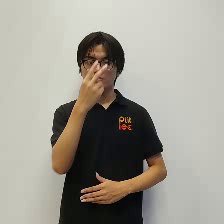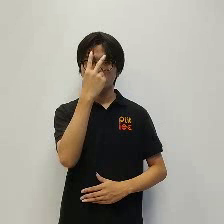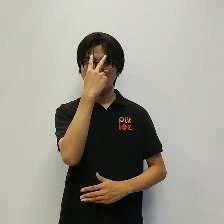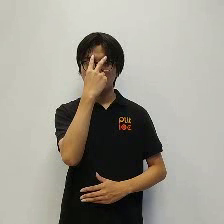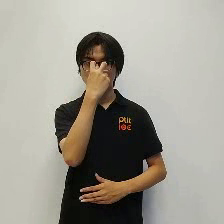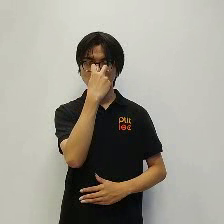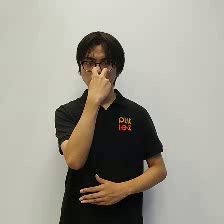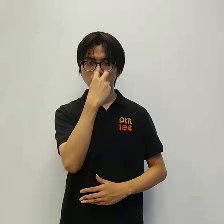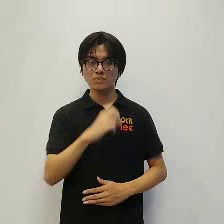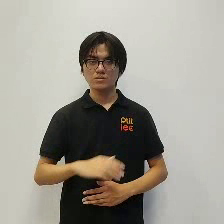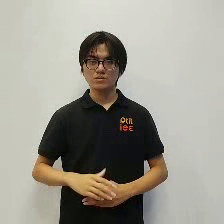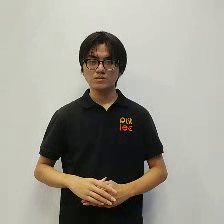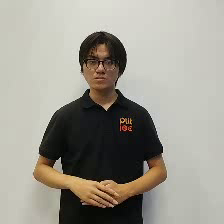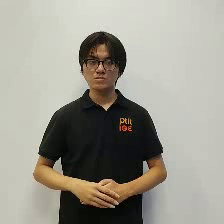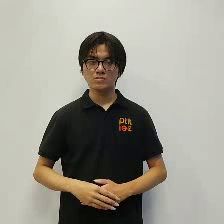Khóc